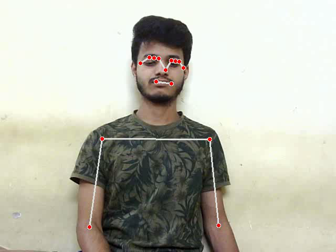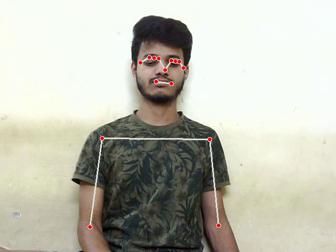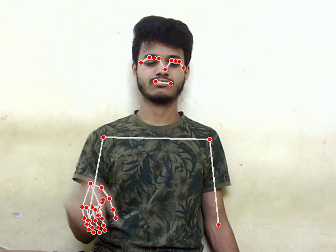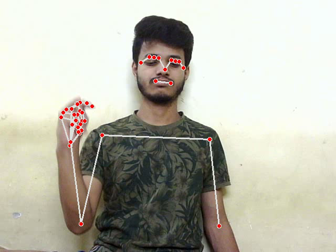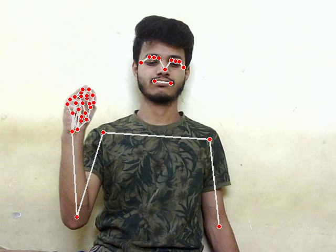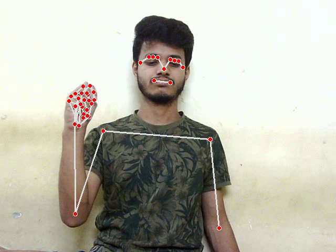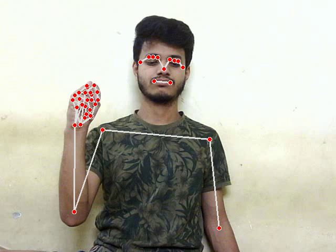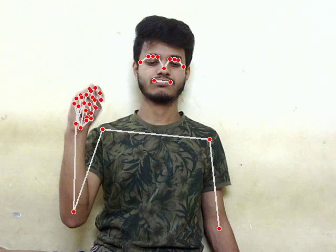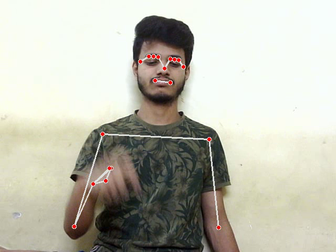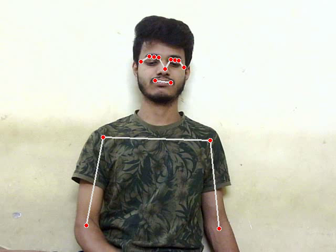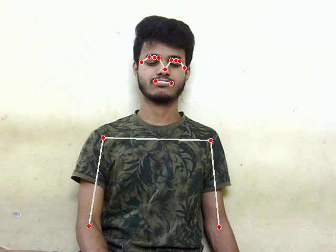bathroom